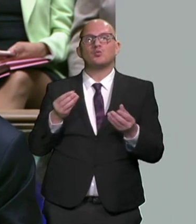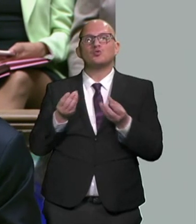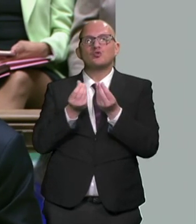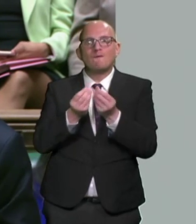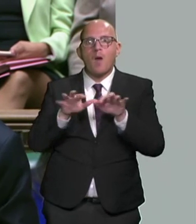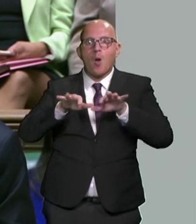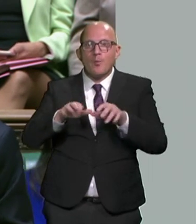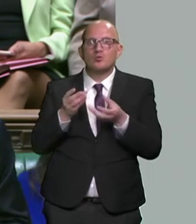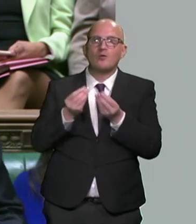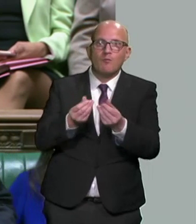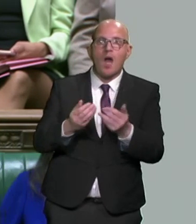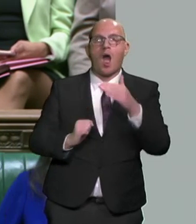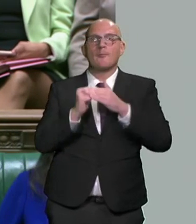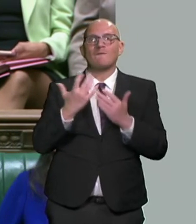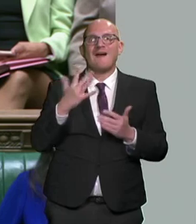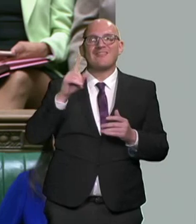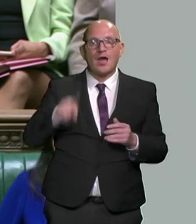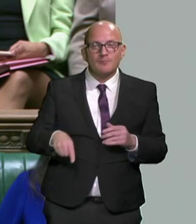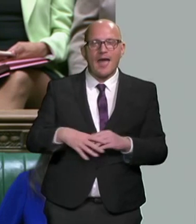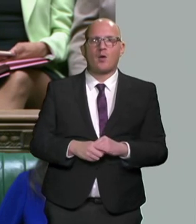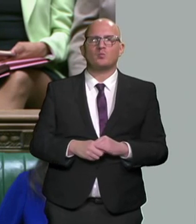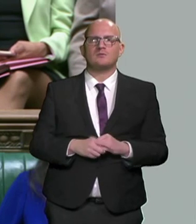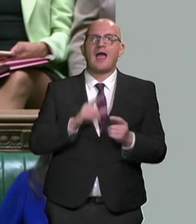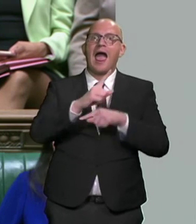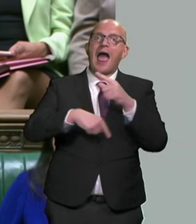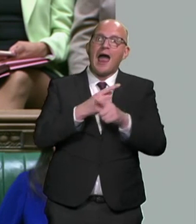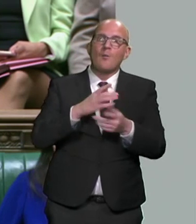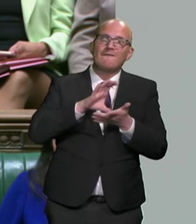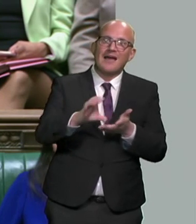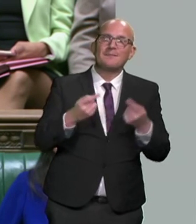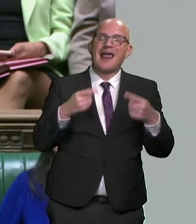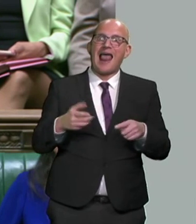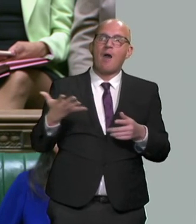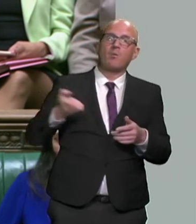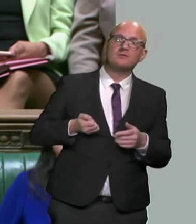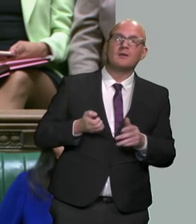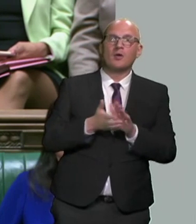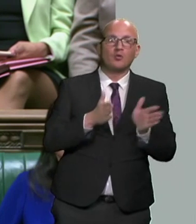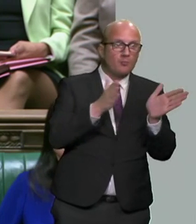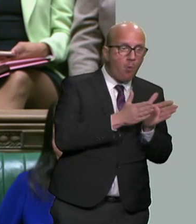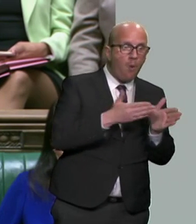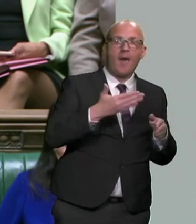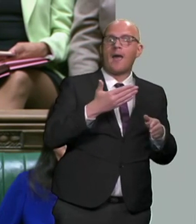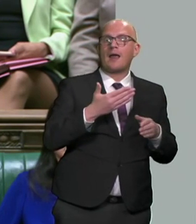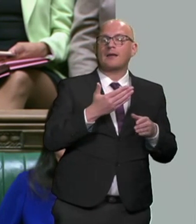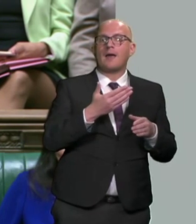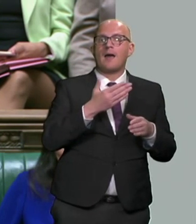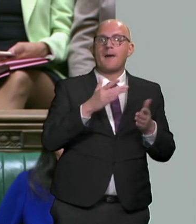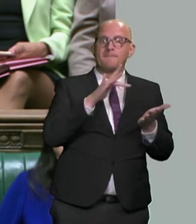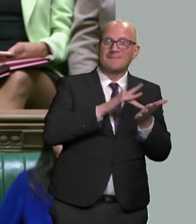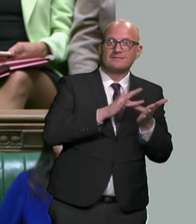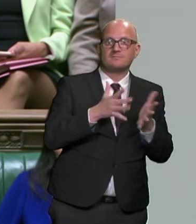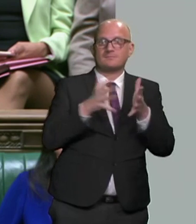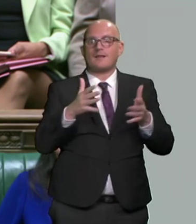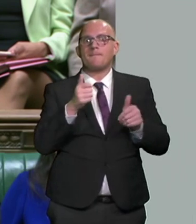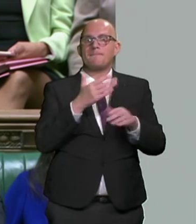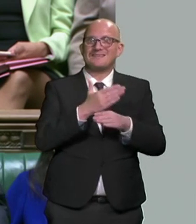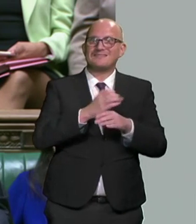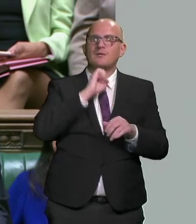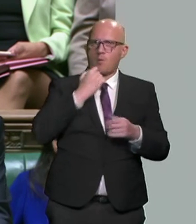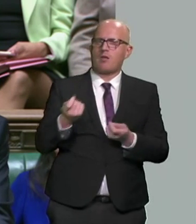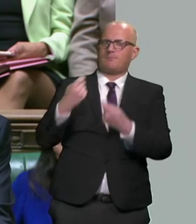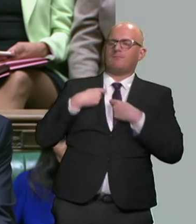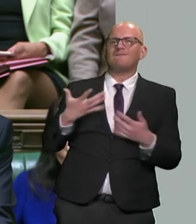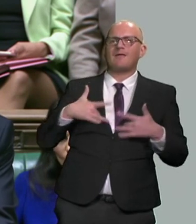We have also increased the annual investment allowance to £1 million, so that small and medium-sized businesses will feel the benefit of full expensing.